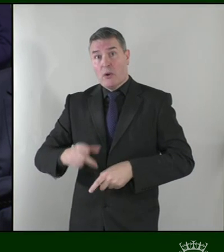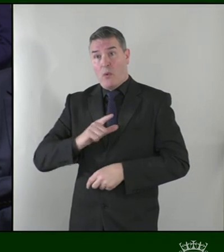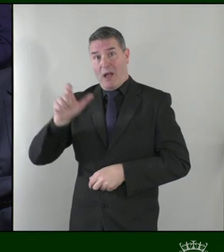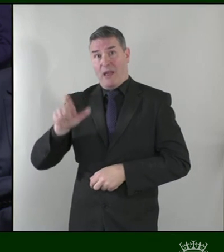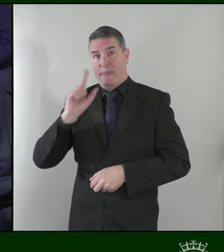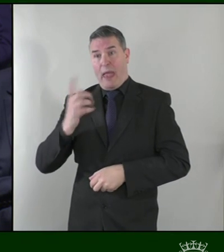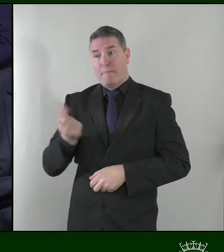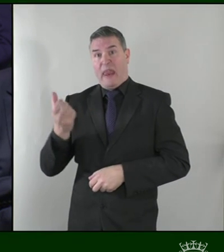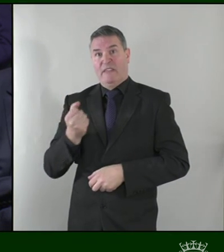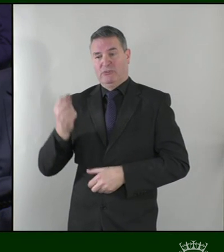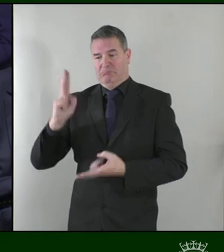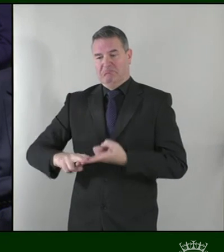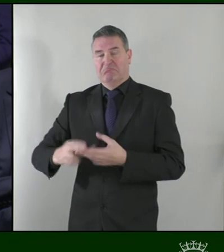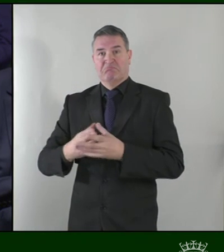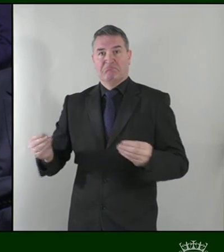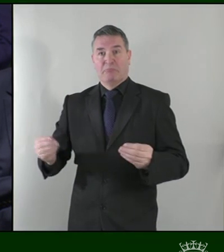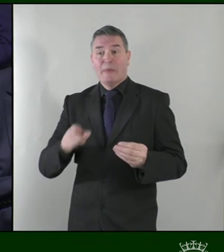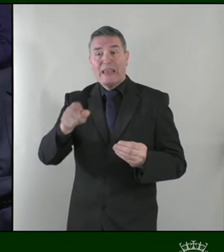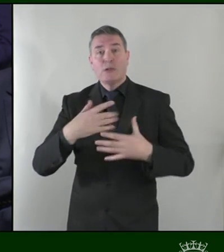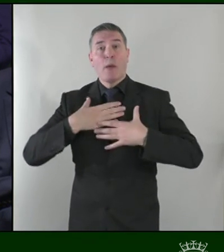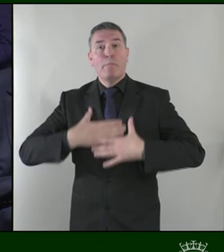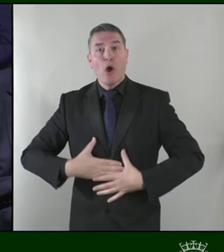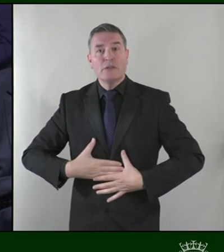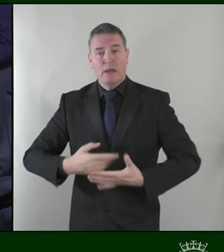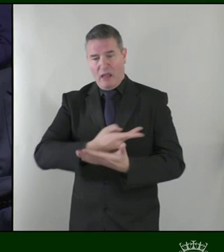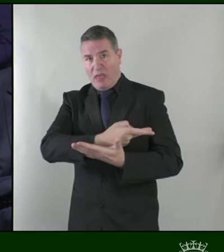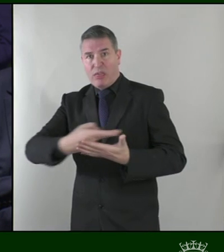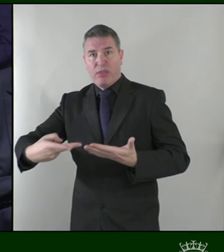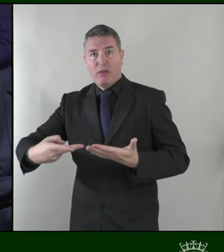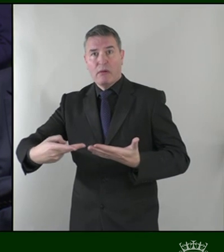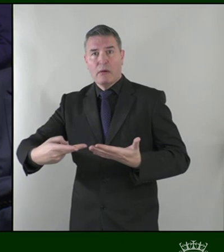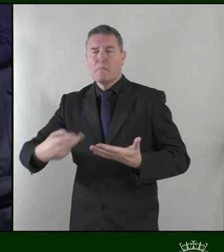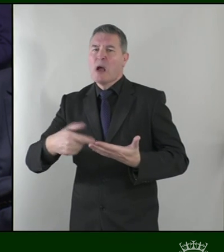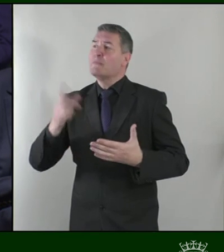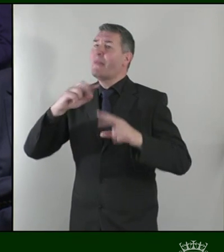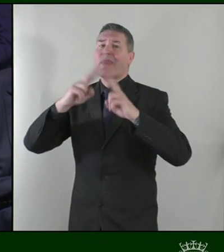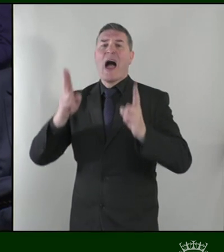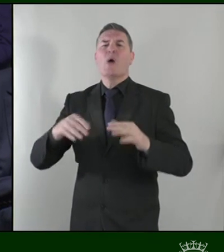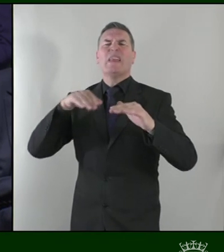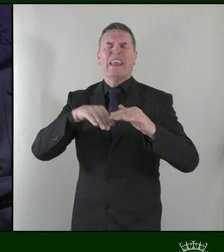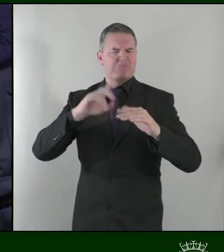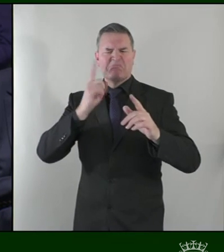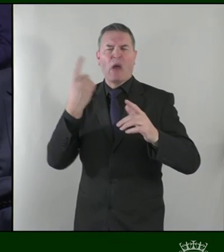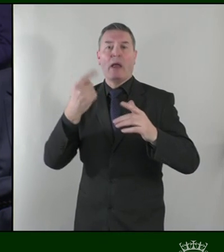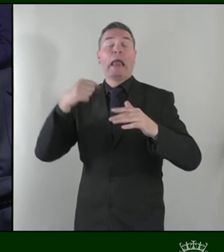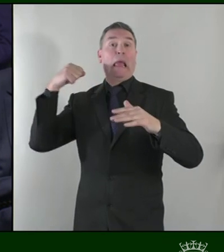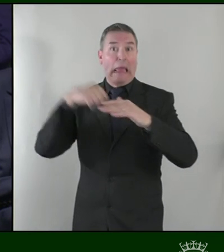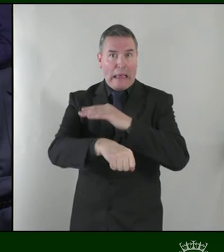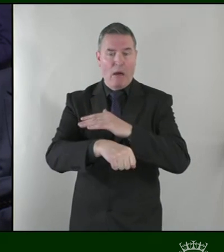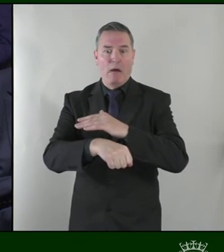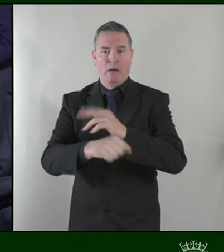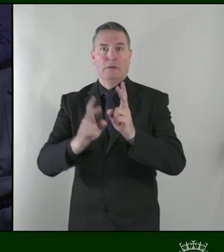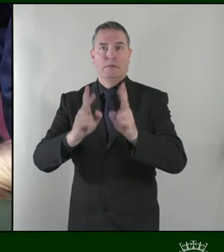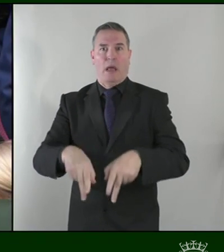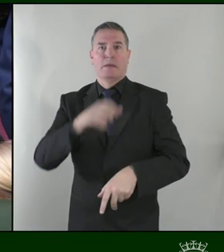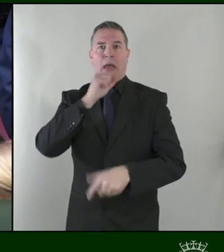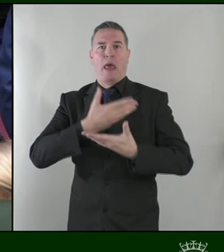His emaciated body was only discovered when bailiffs broke down his front door to evict him.